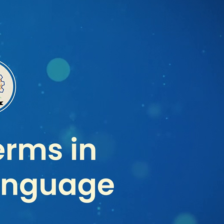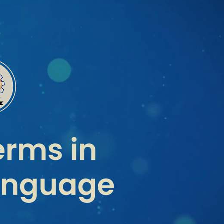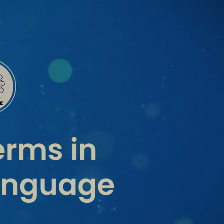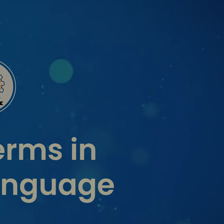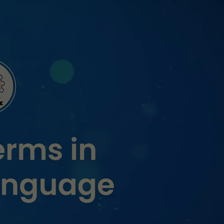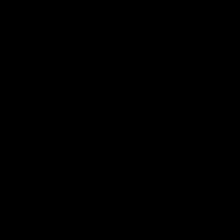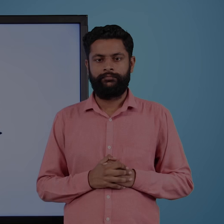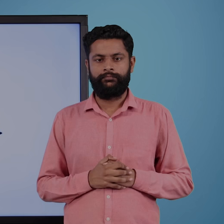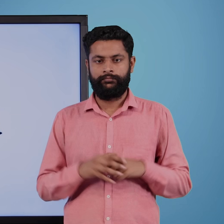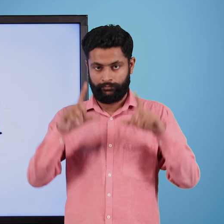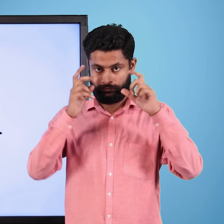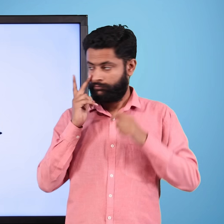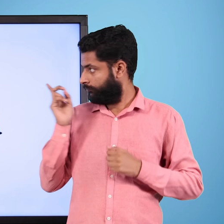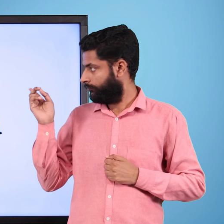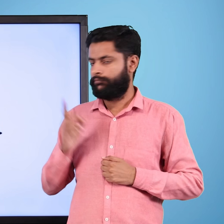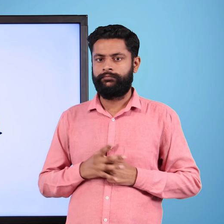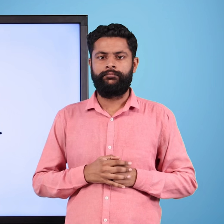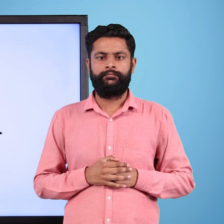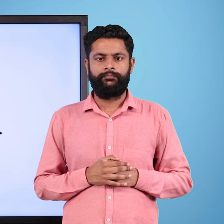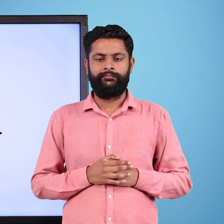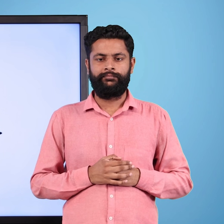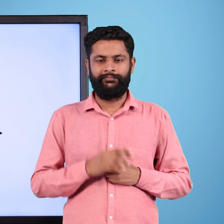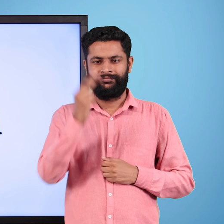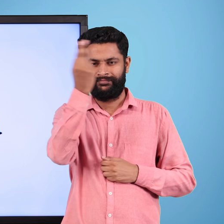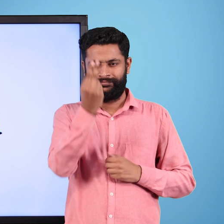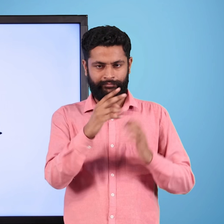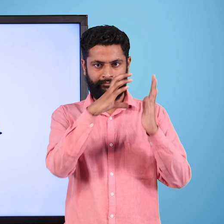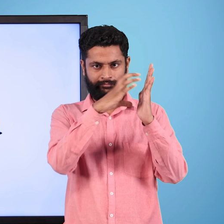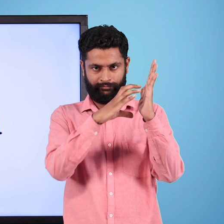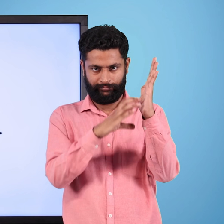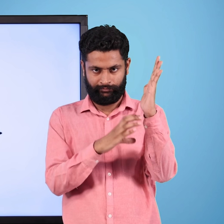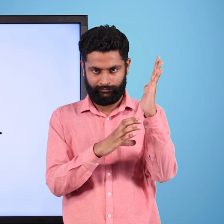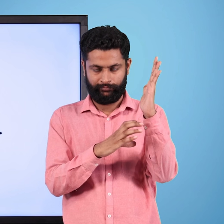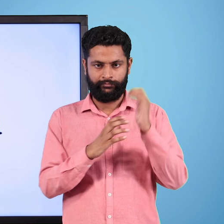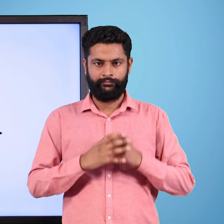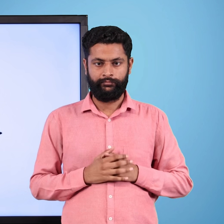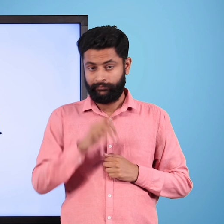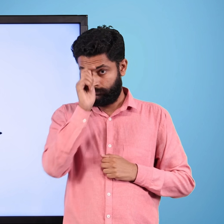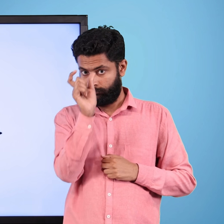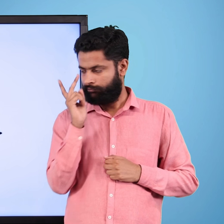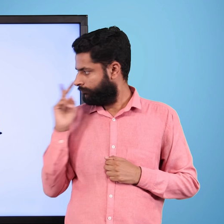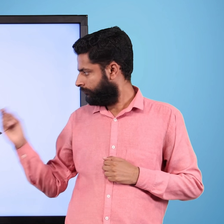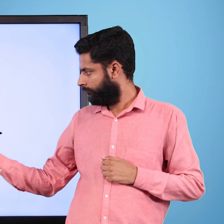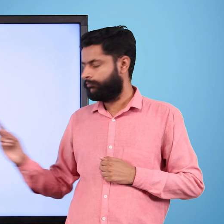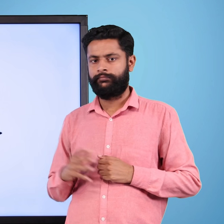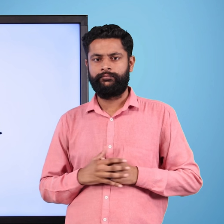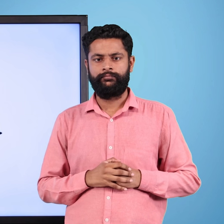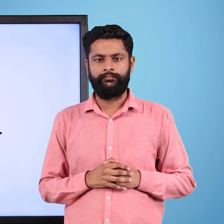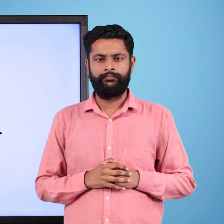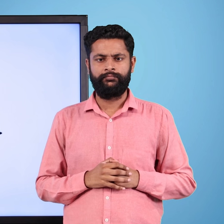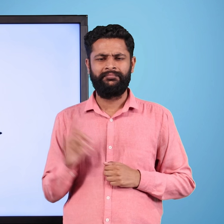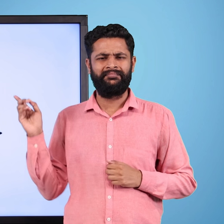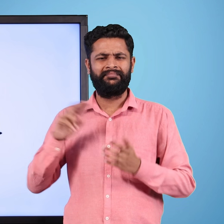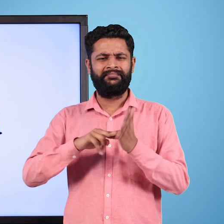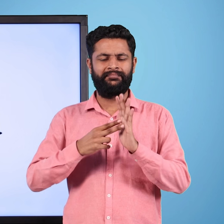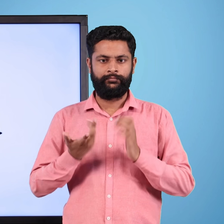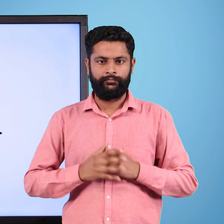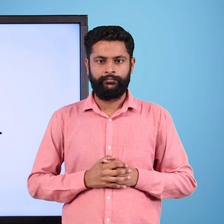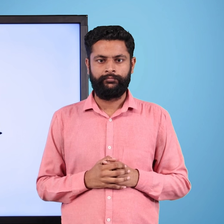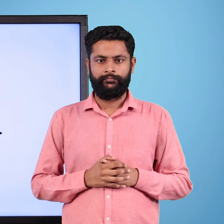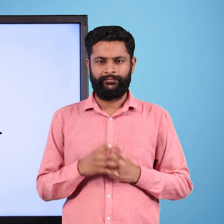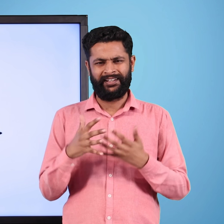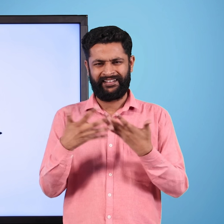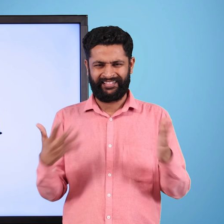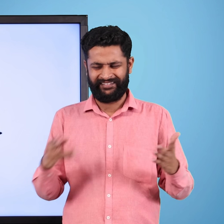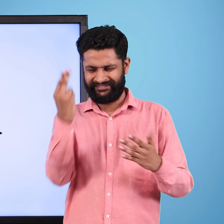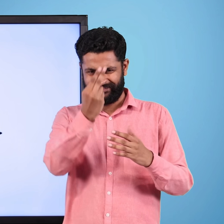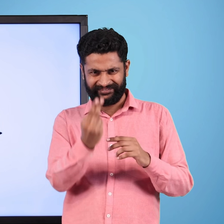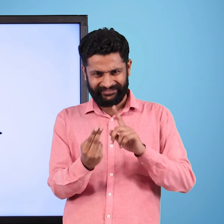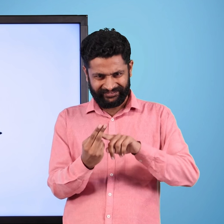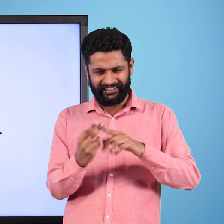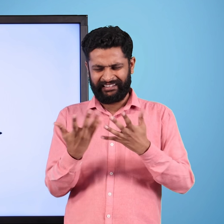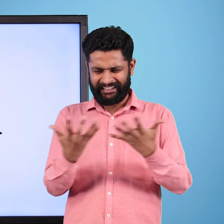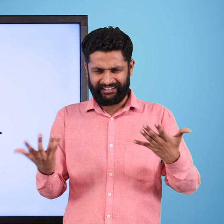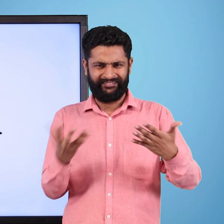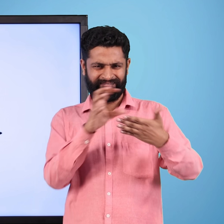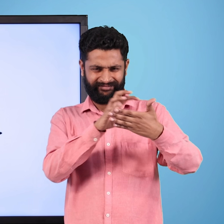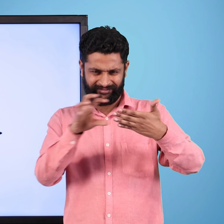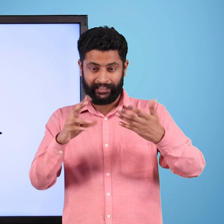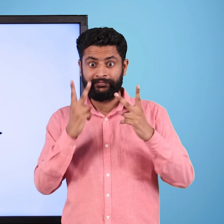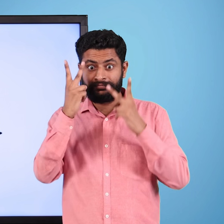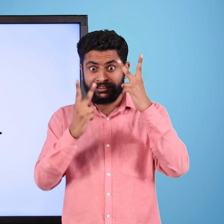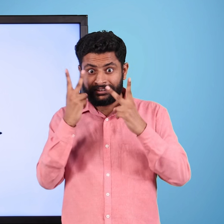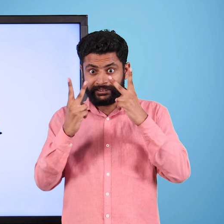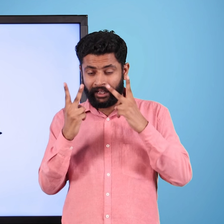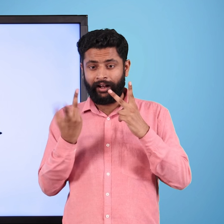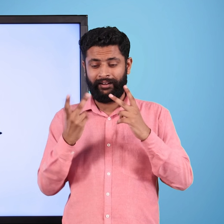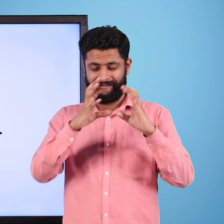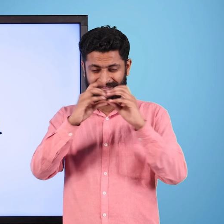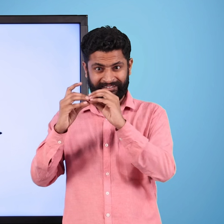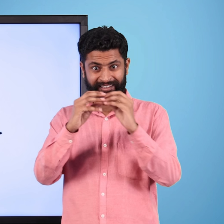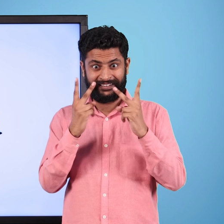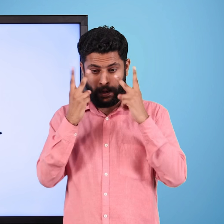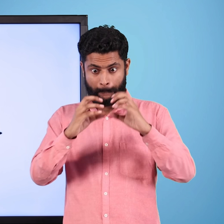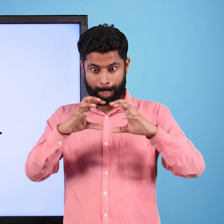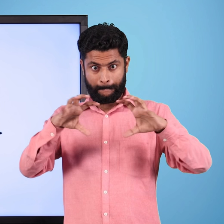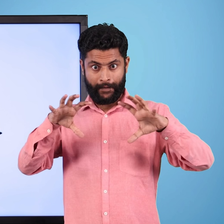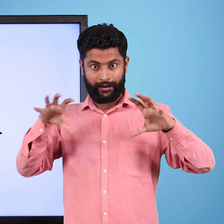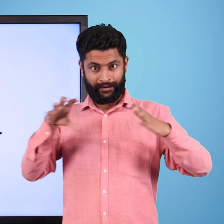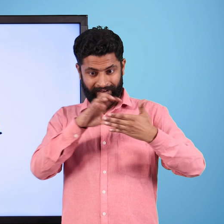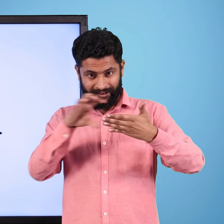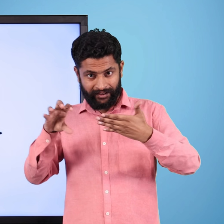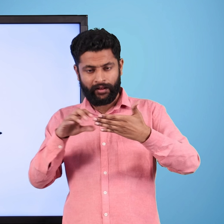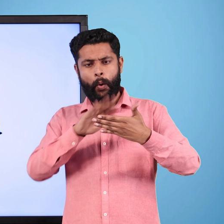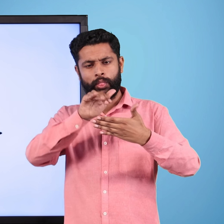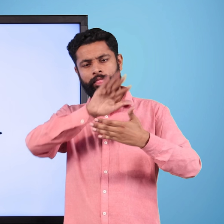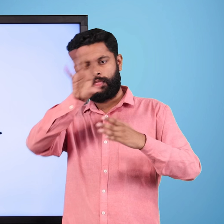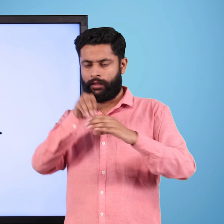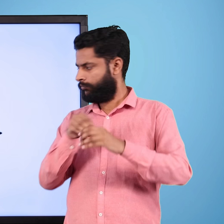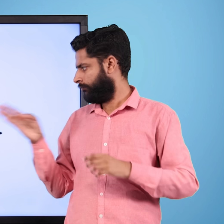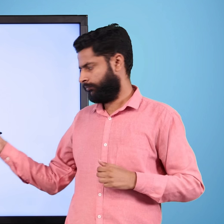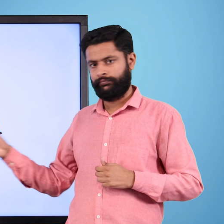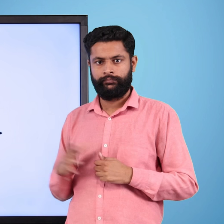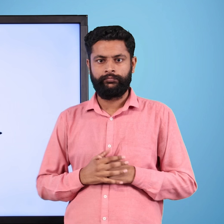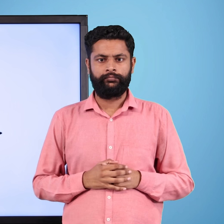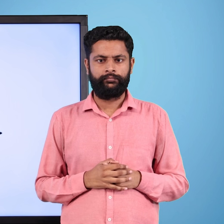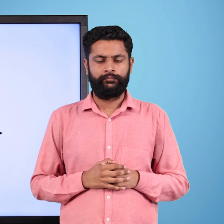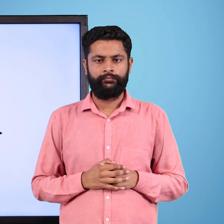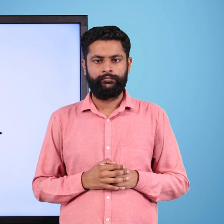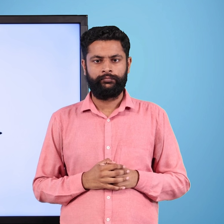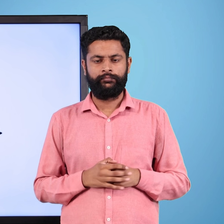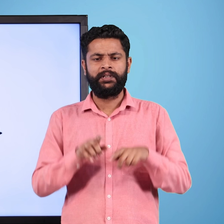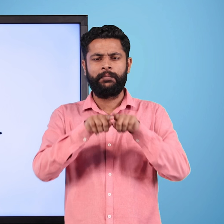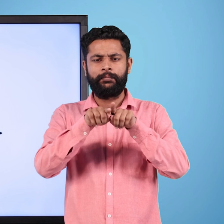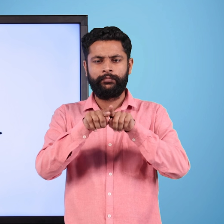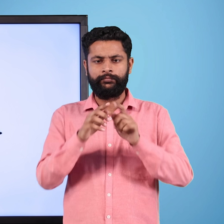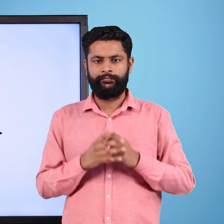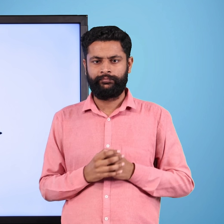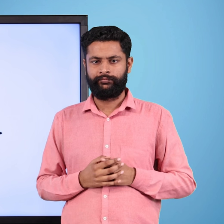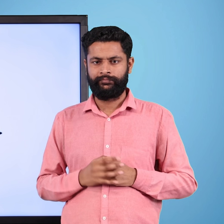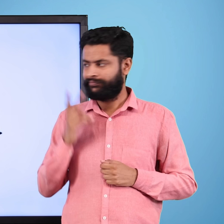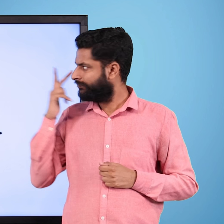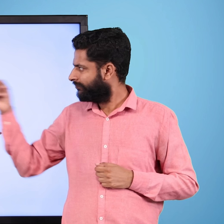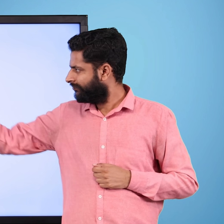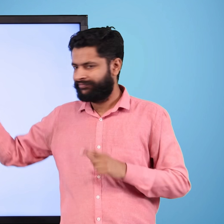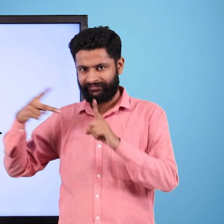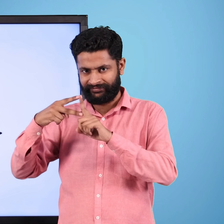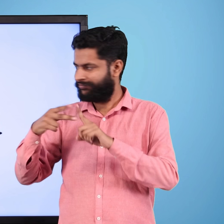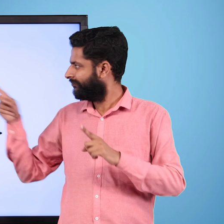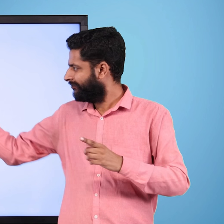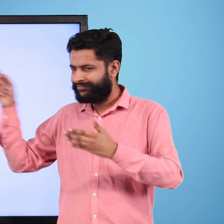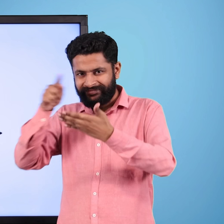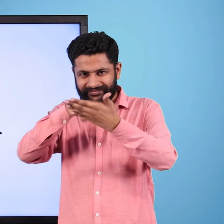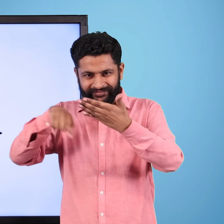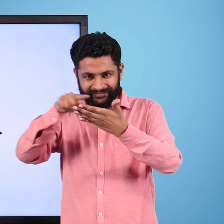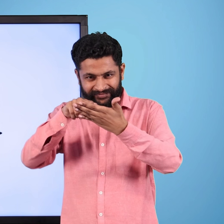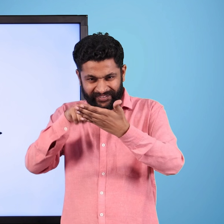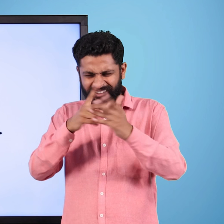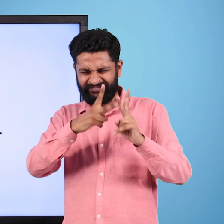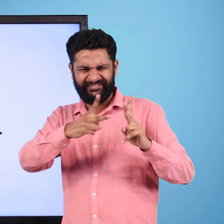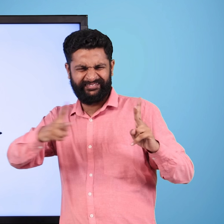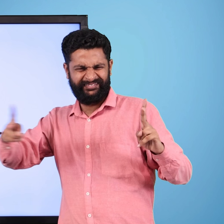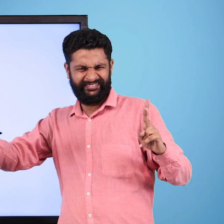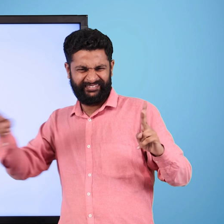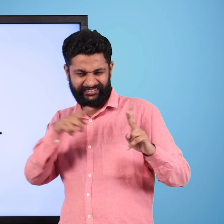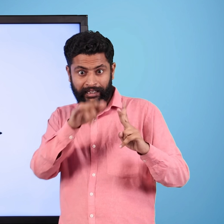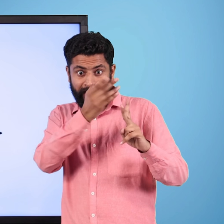figure This sign means figure. A figure is a drawing or a diagram or a visual written representation of an object. these geometrical shapes are figures.